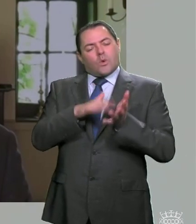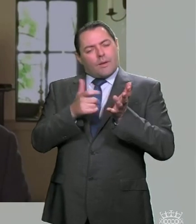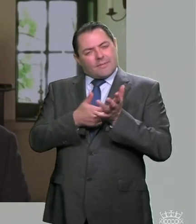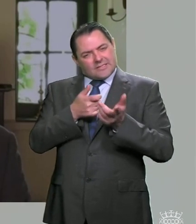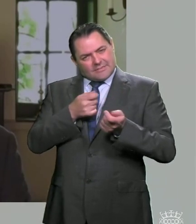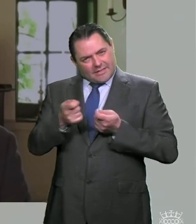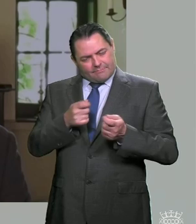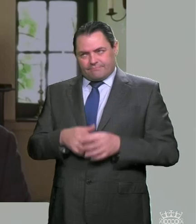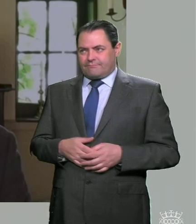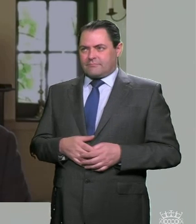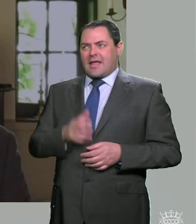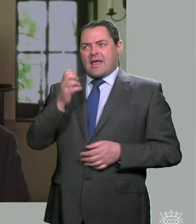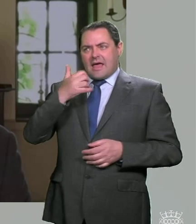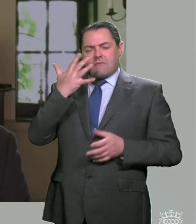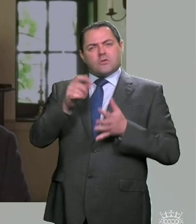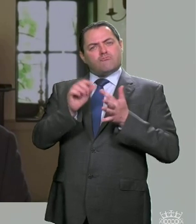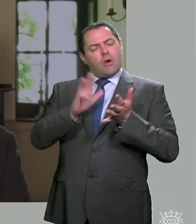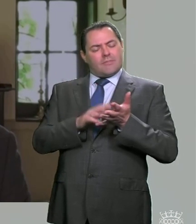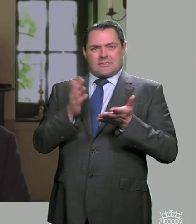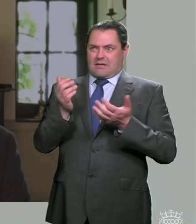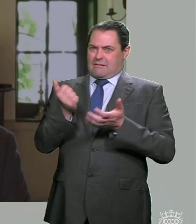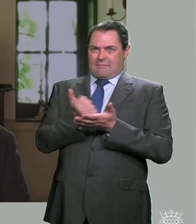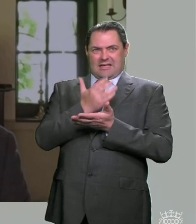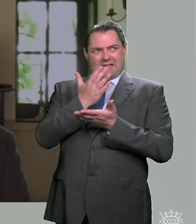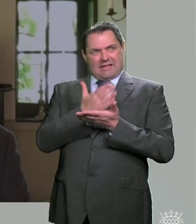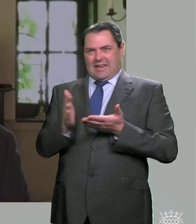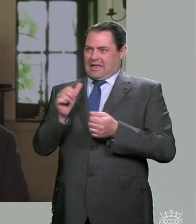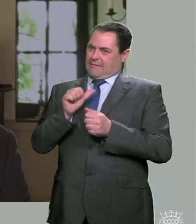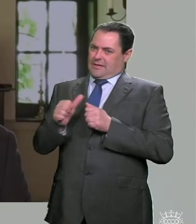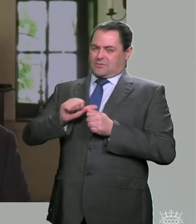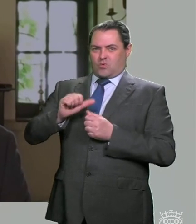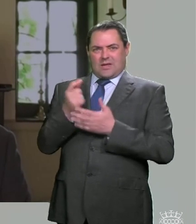Every day, the Prime Minister strengthens the case for Scottish independence.